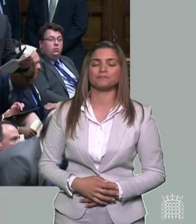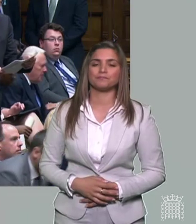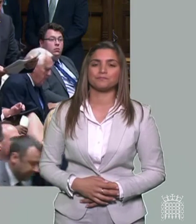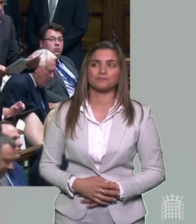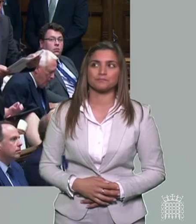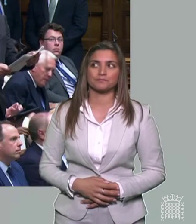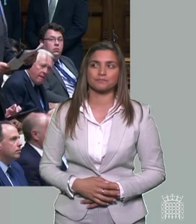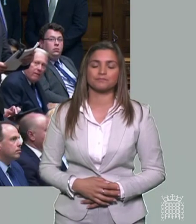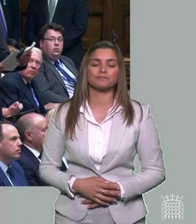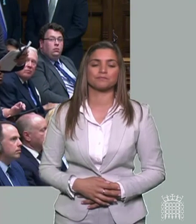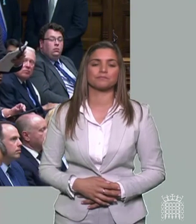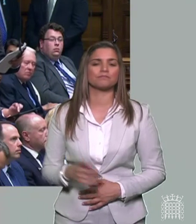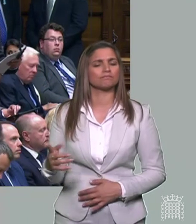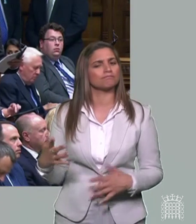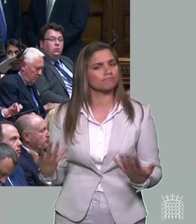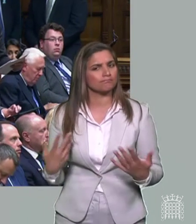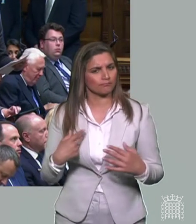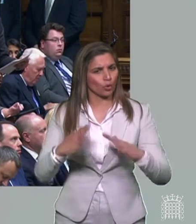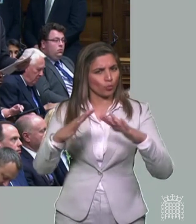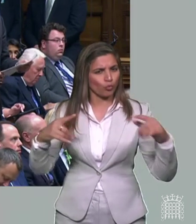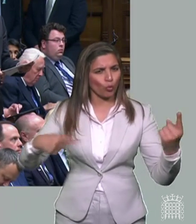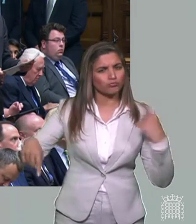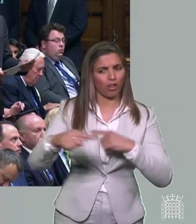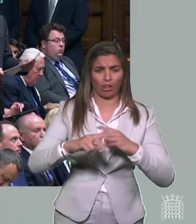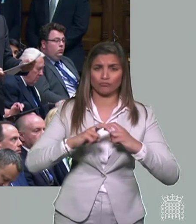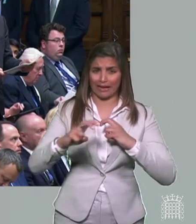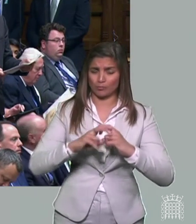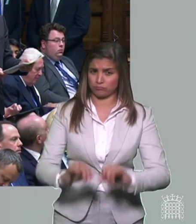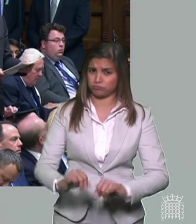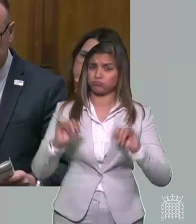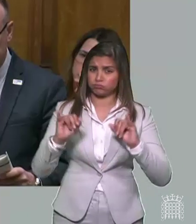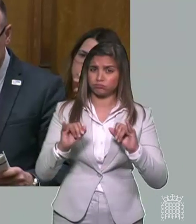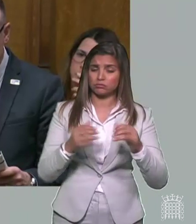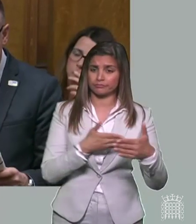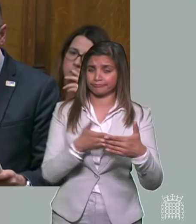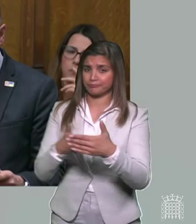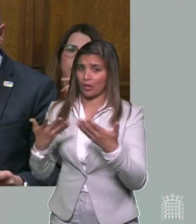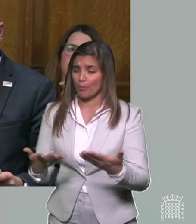Challenges with rural transport remain some of the greatest obstacles facing people in Penrith and The Border.